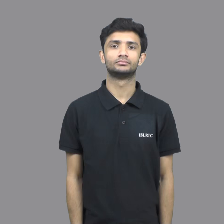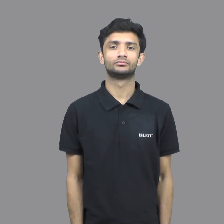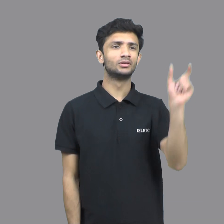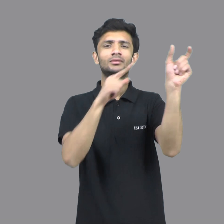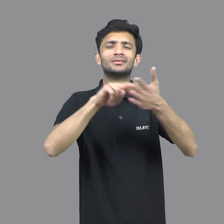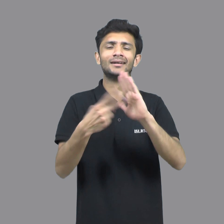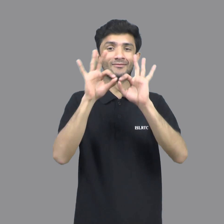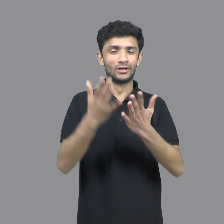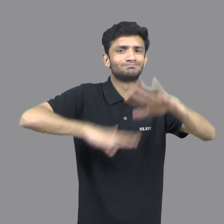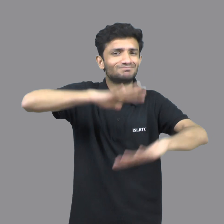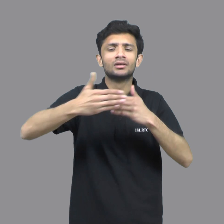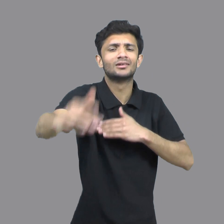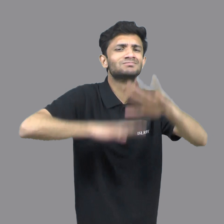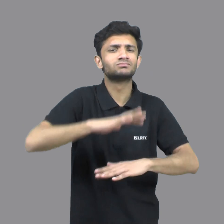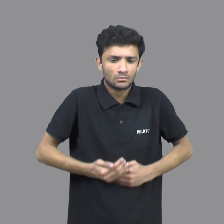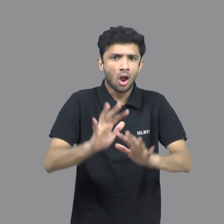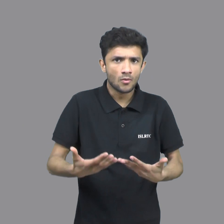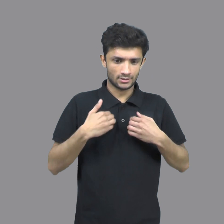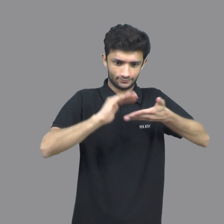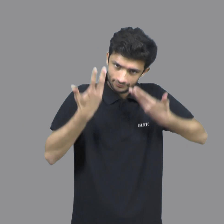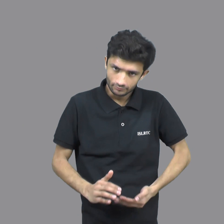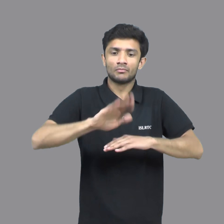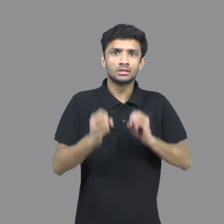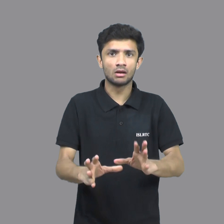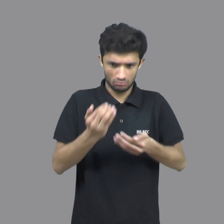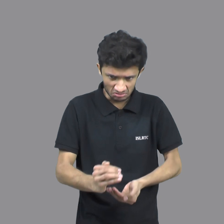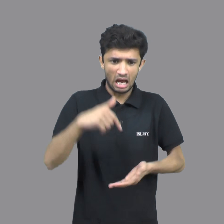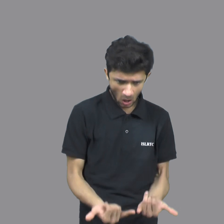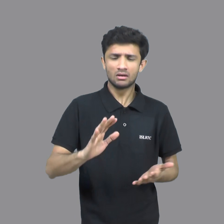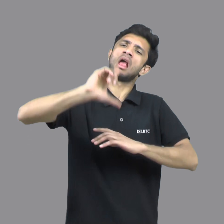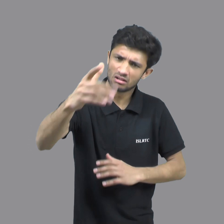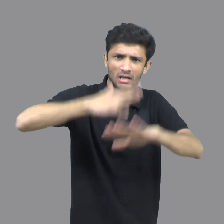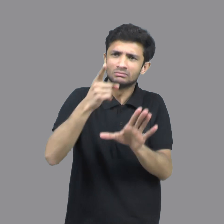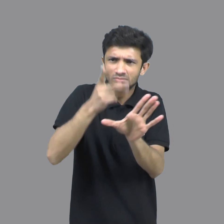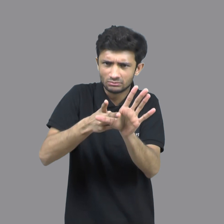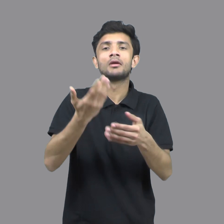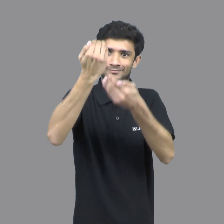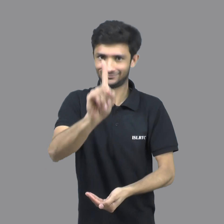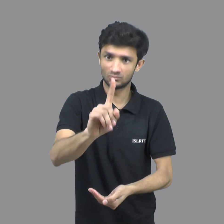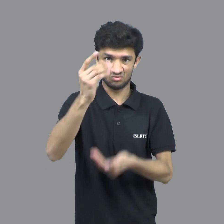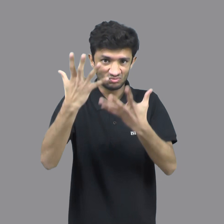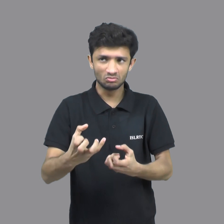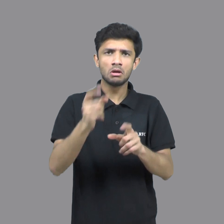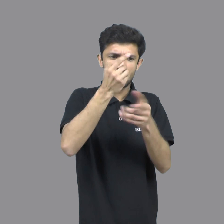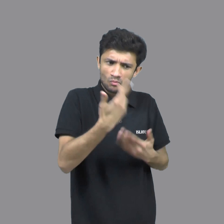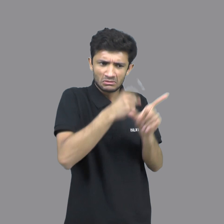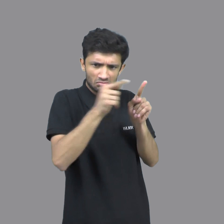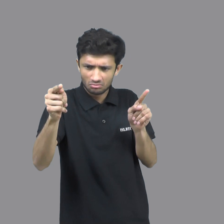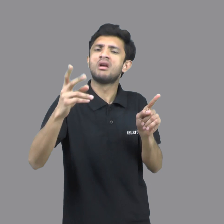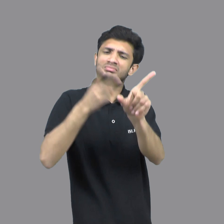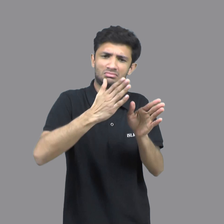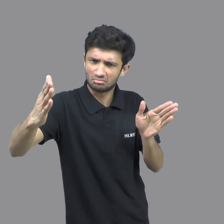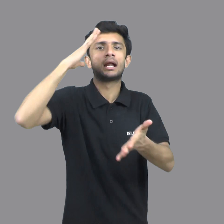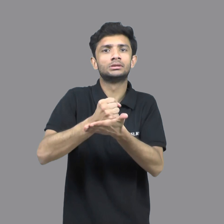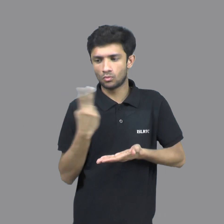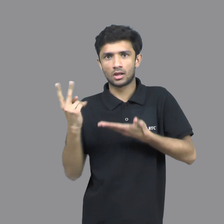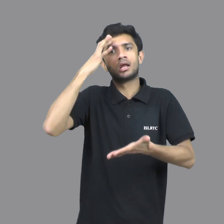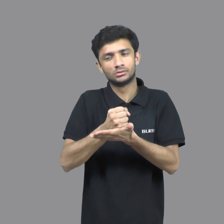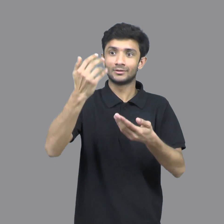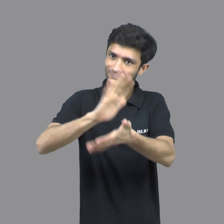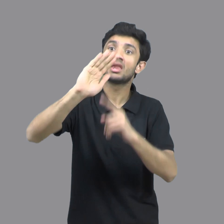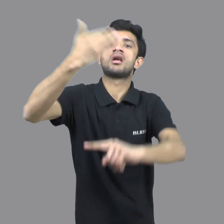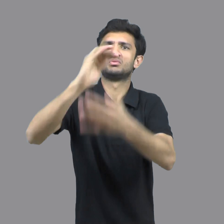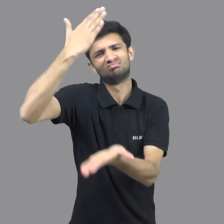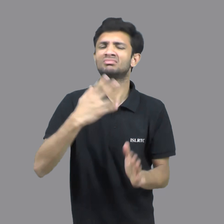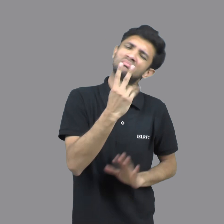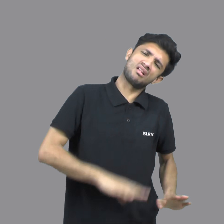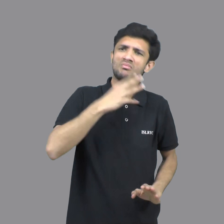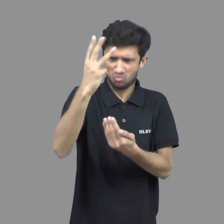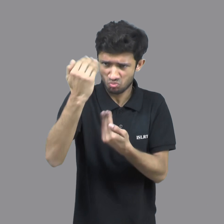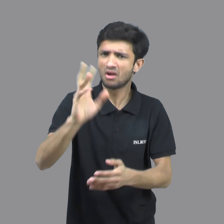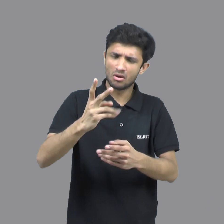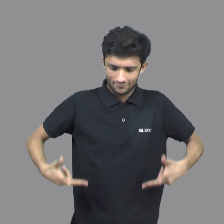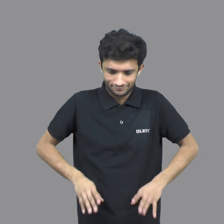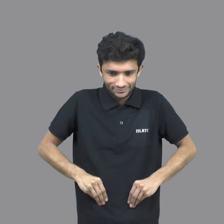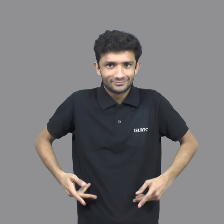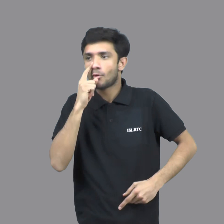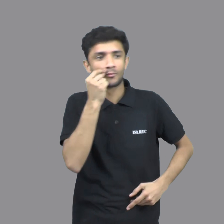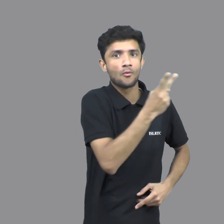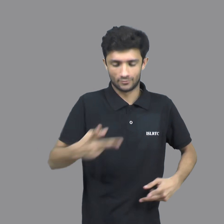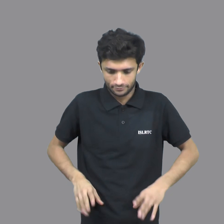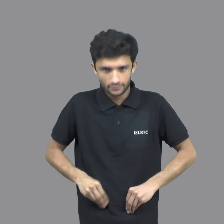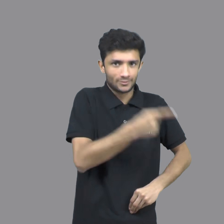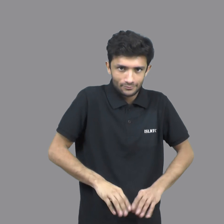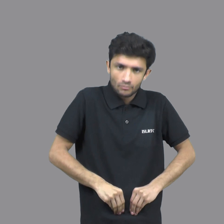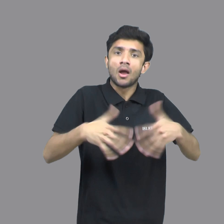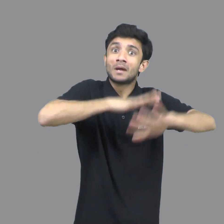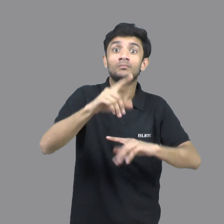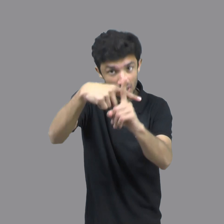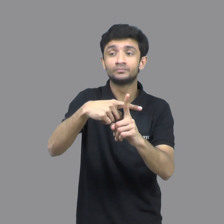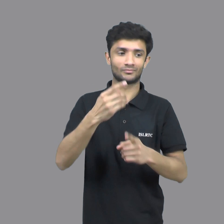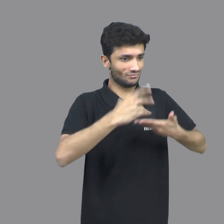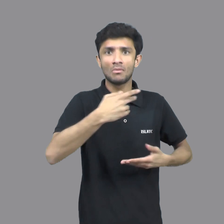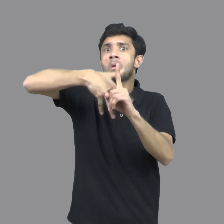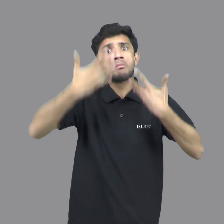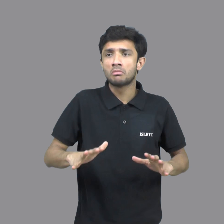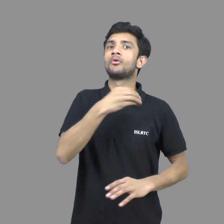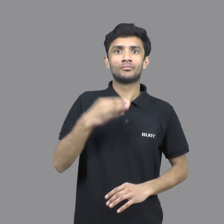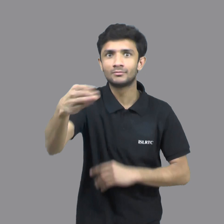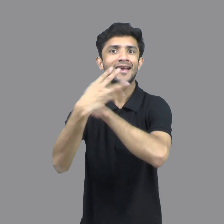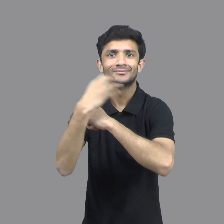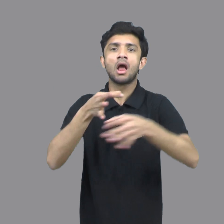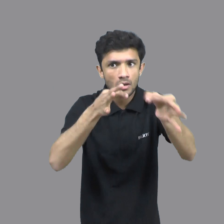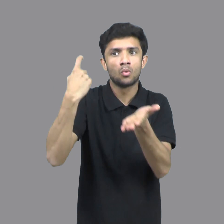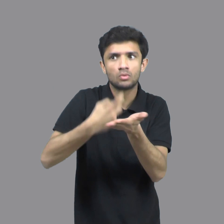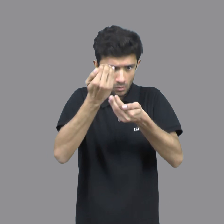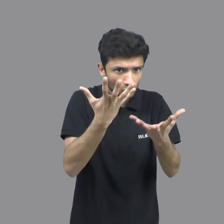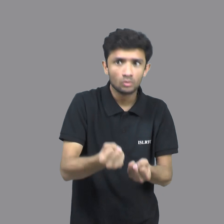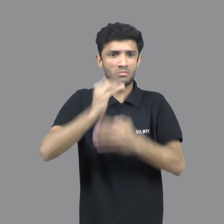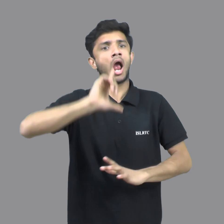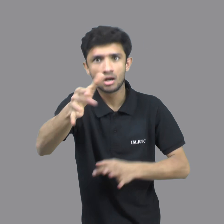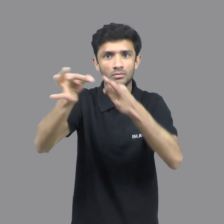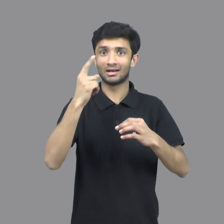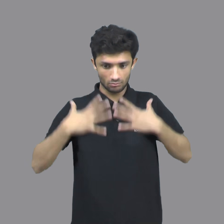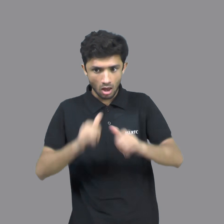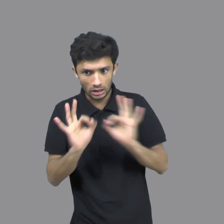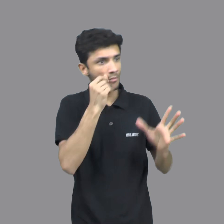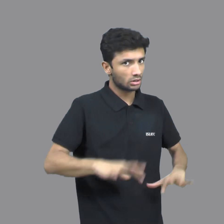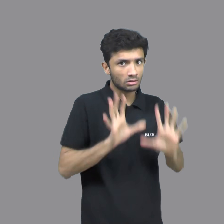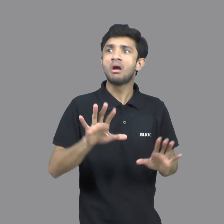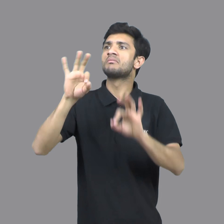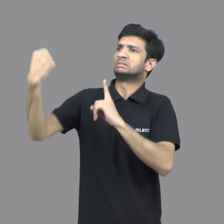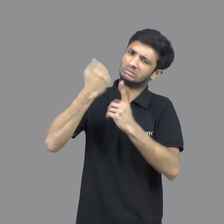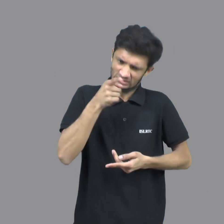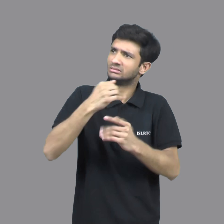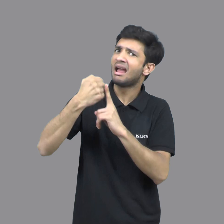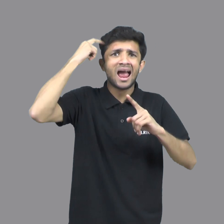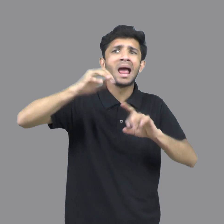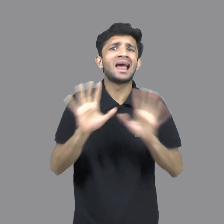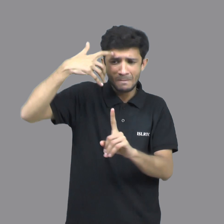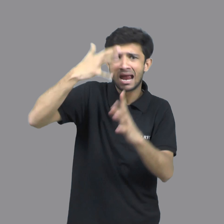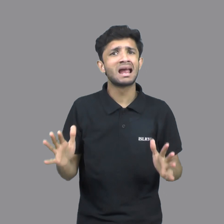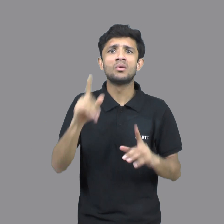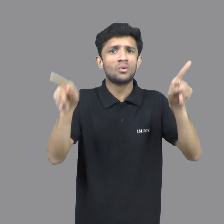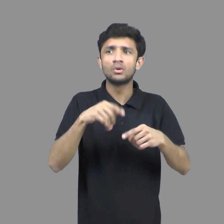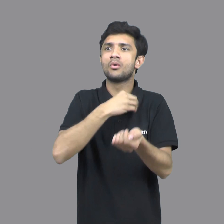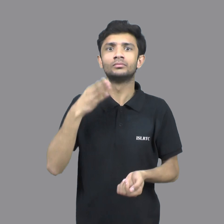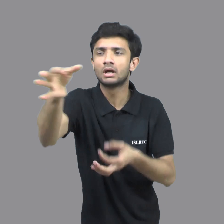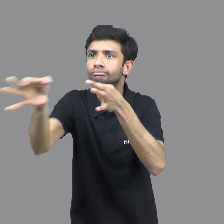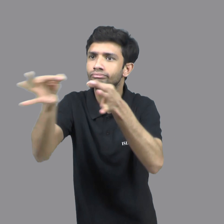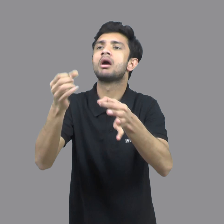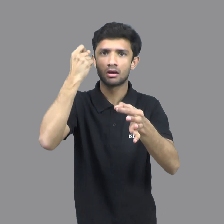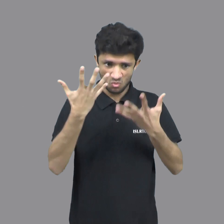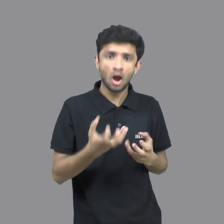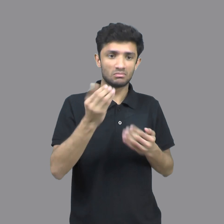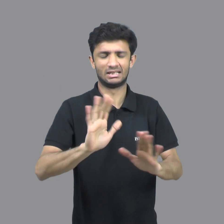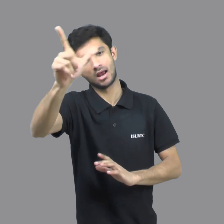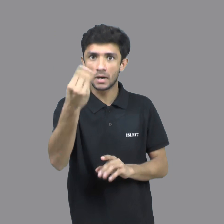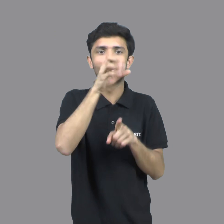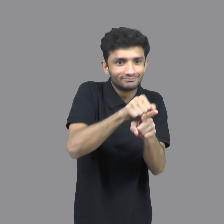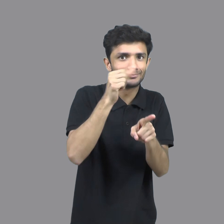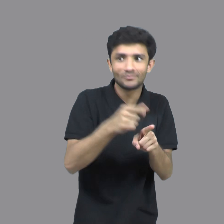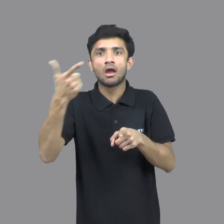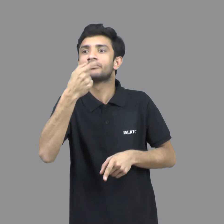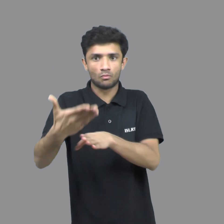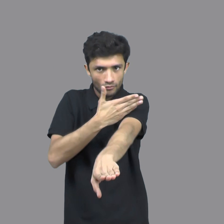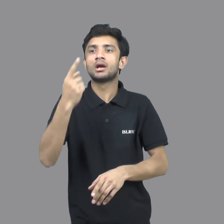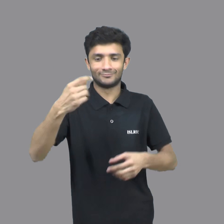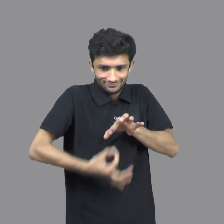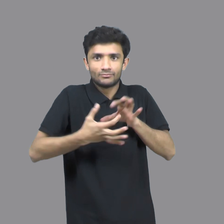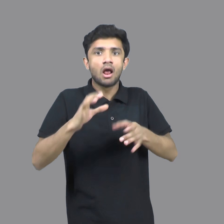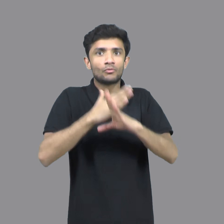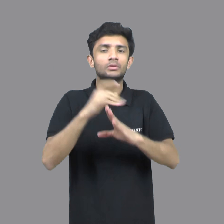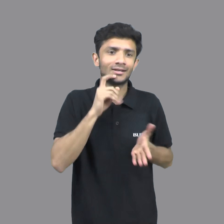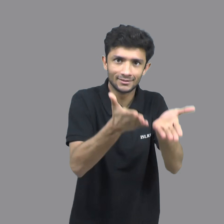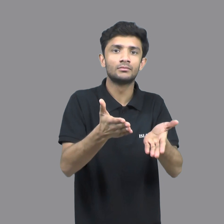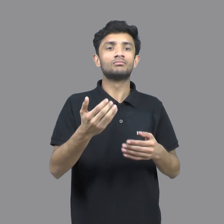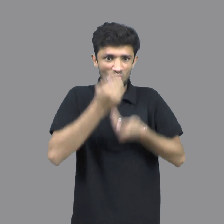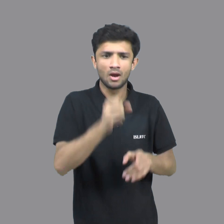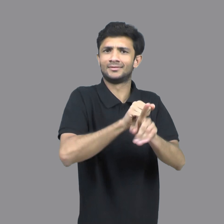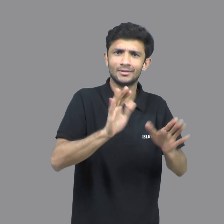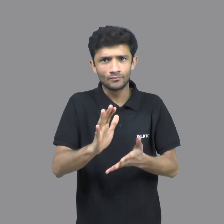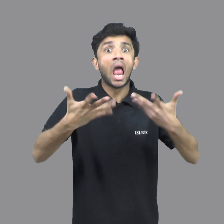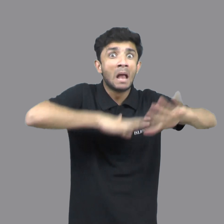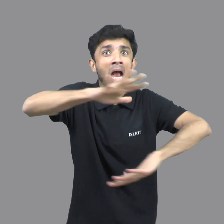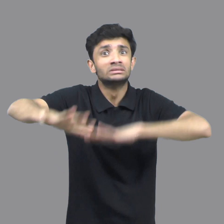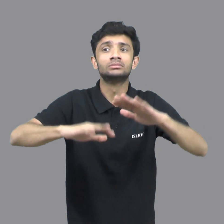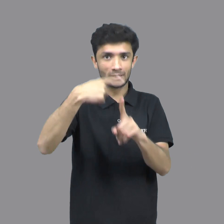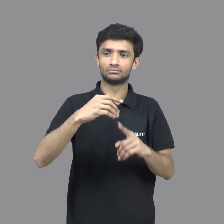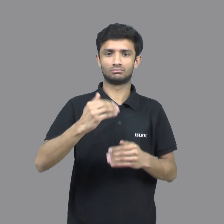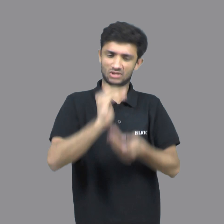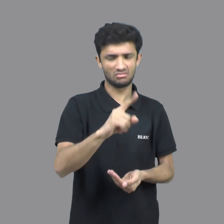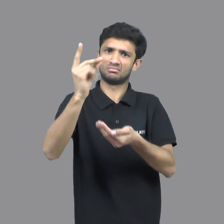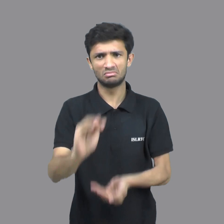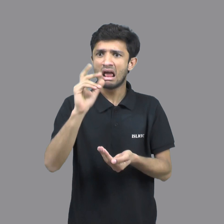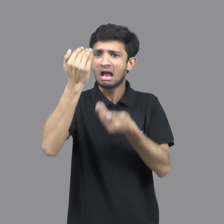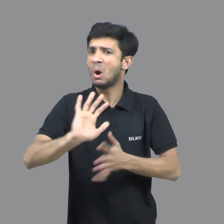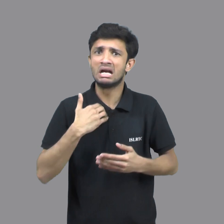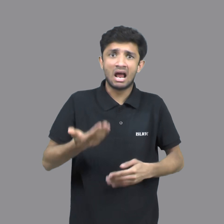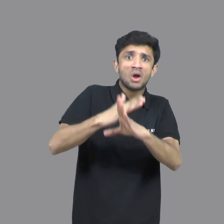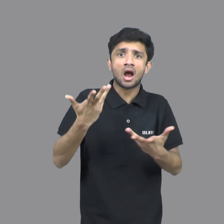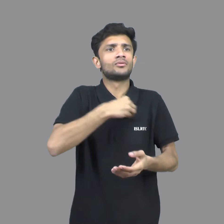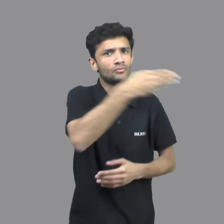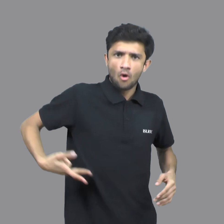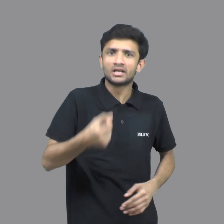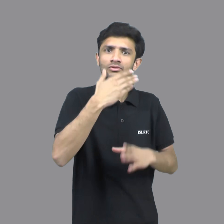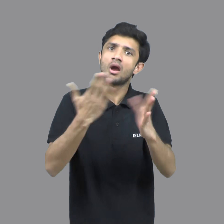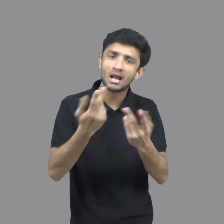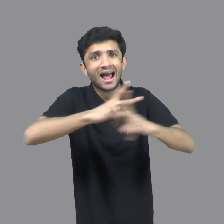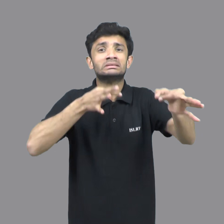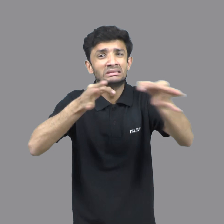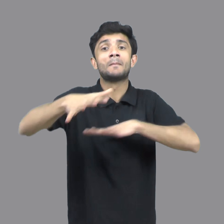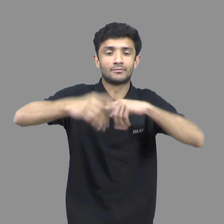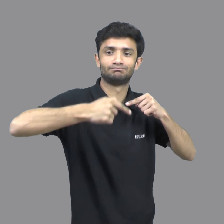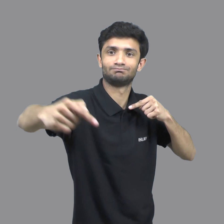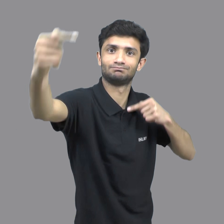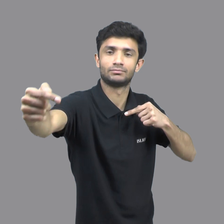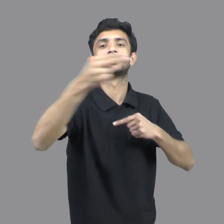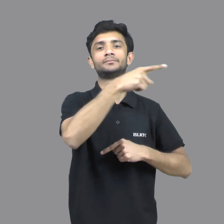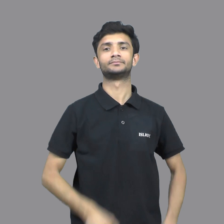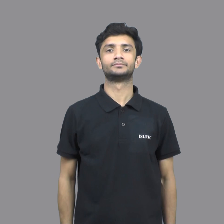Family Planning